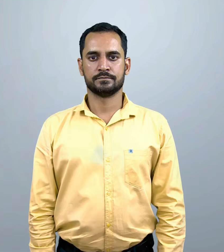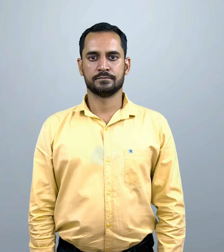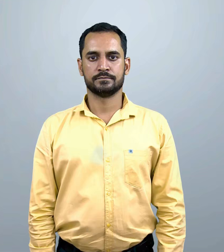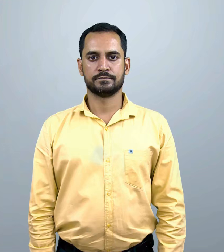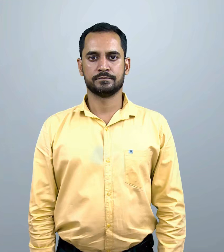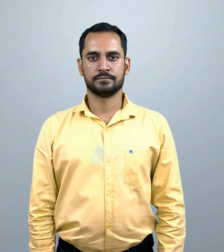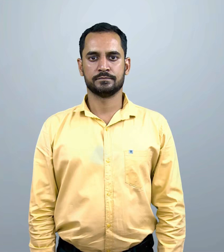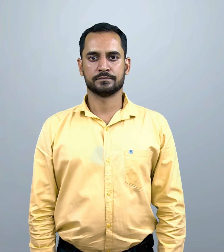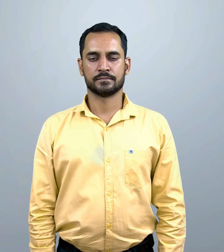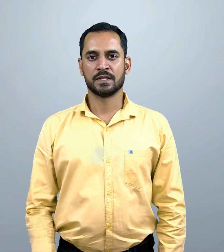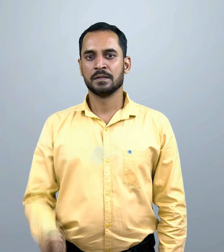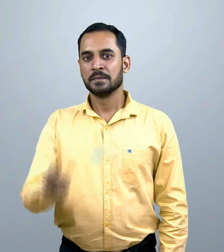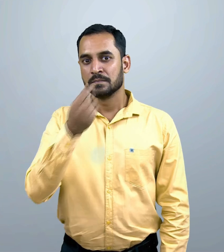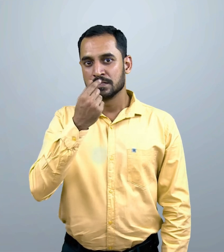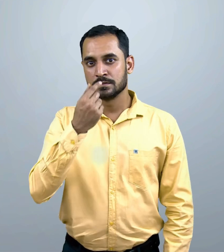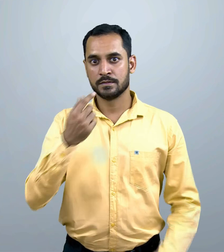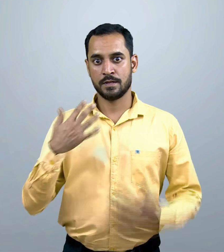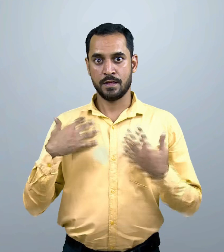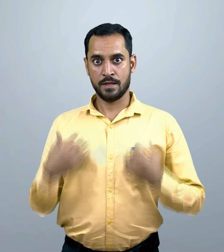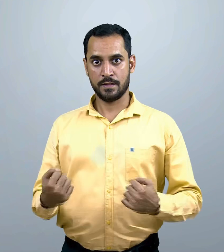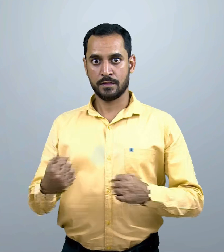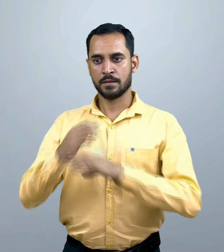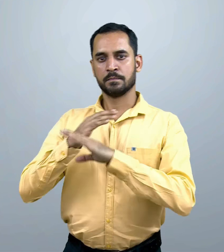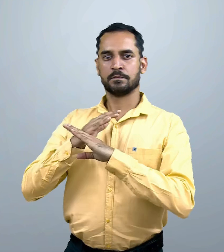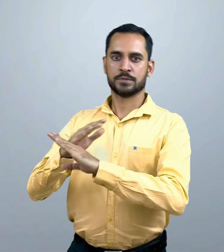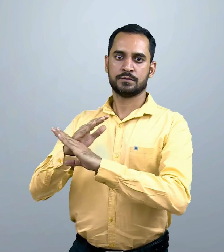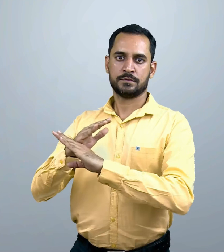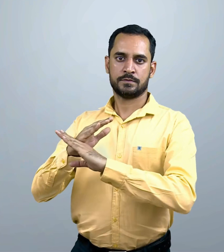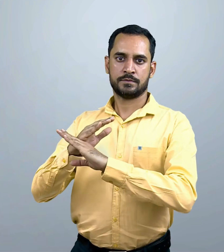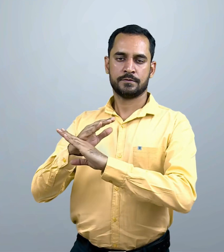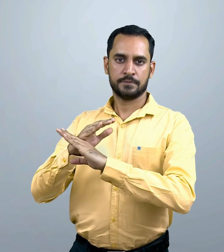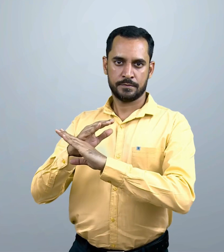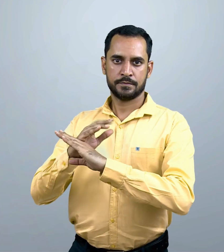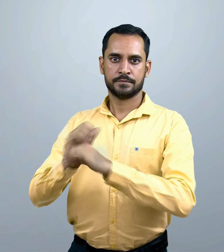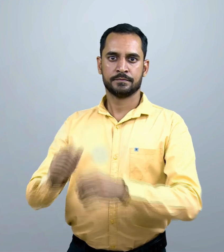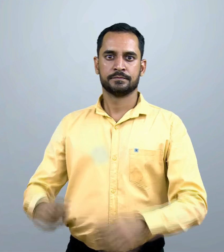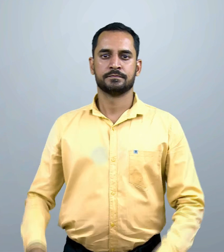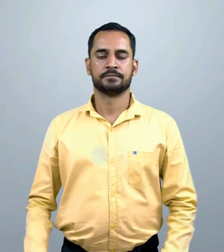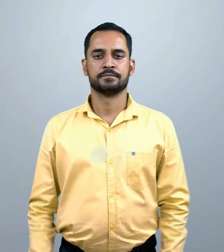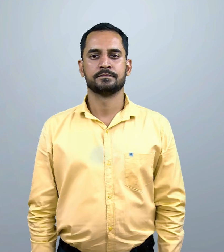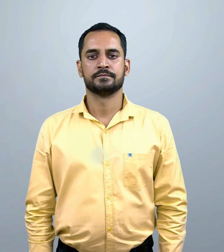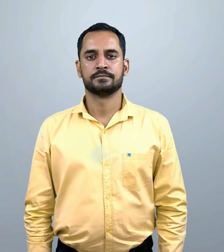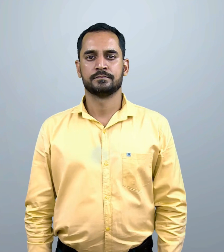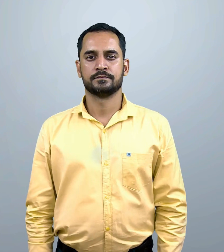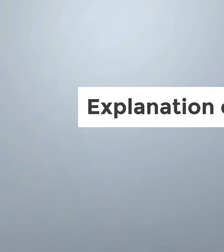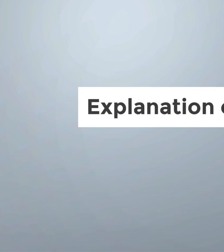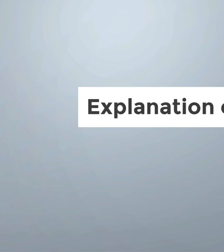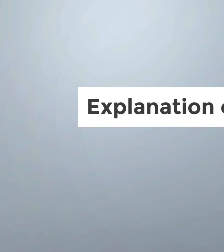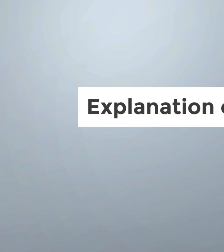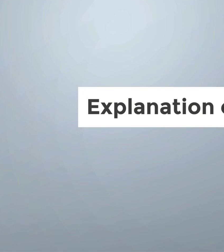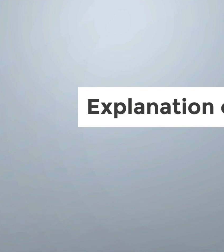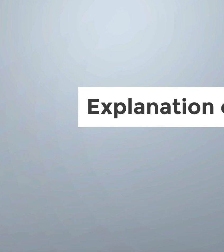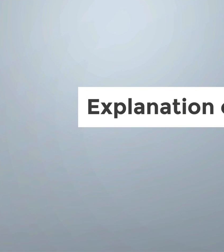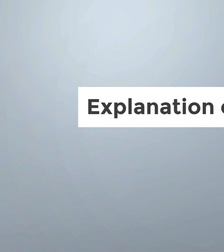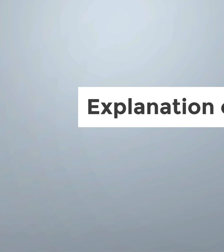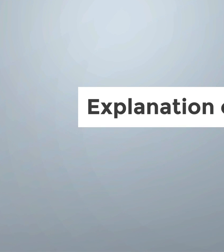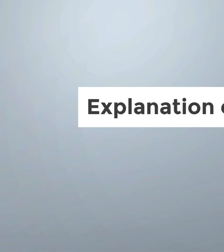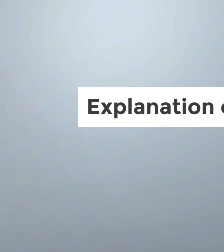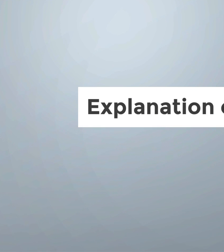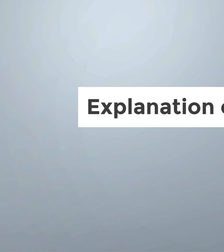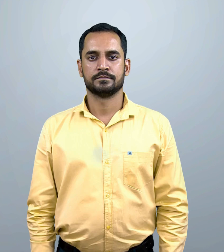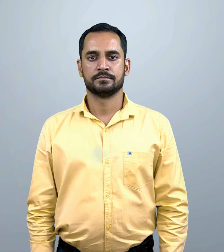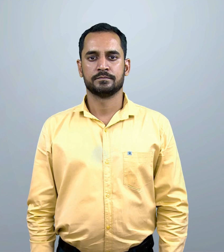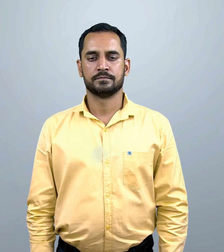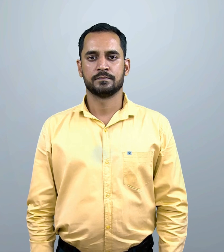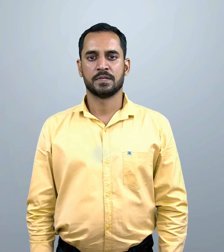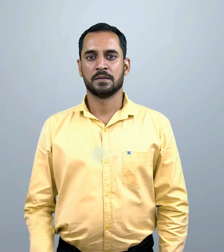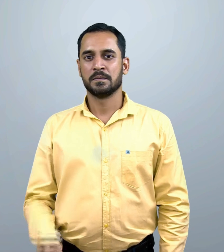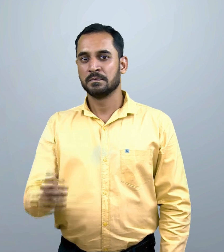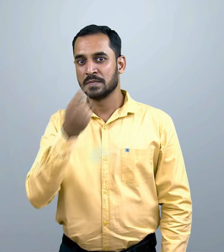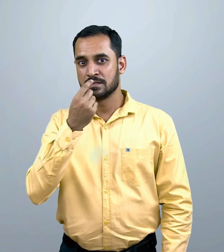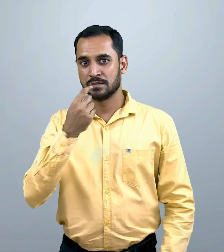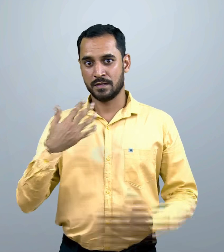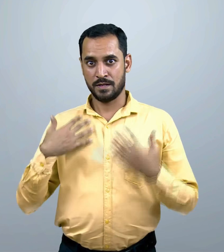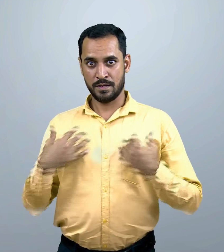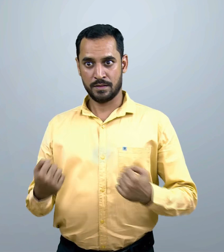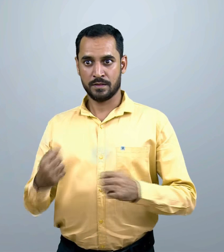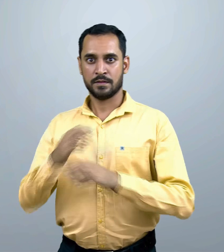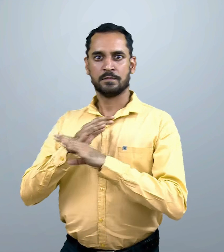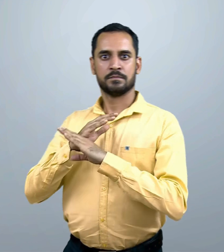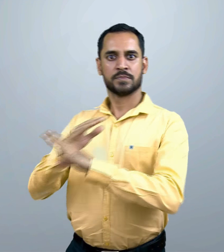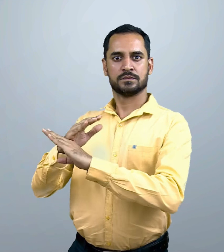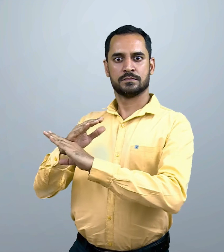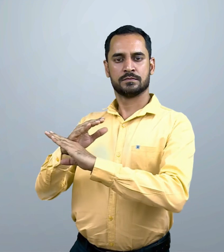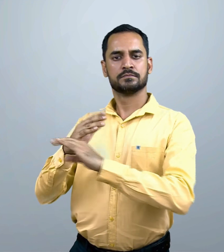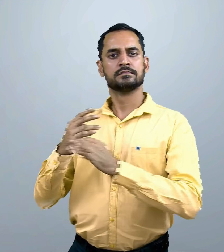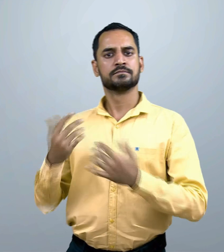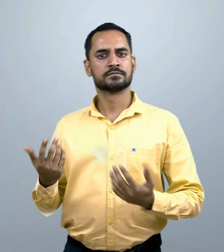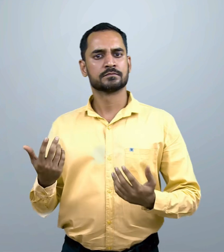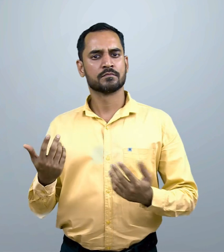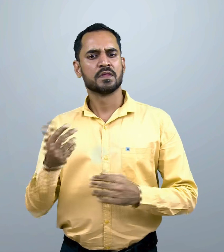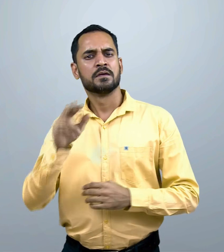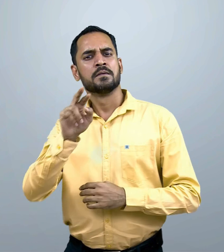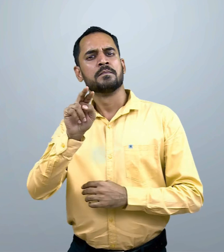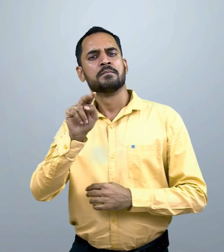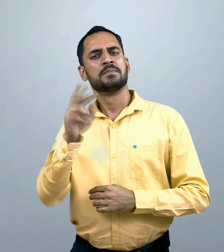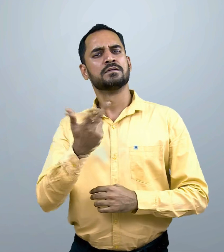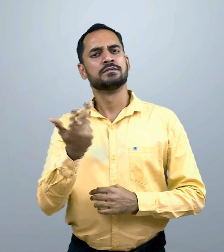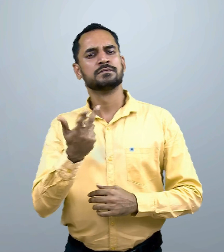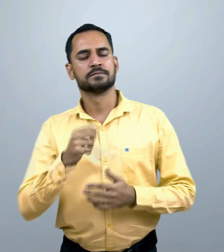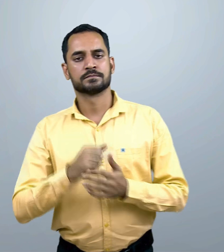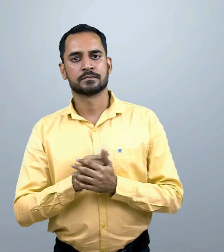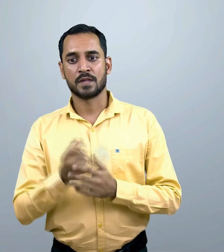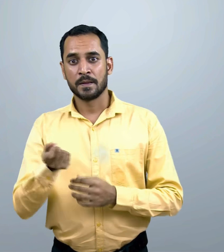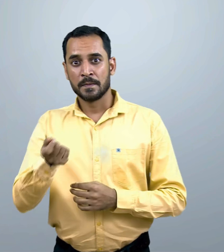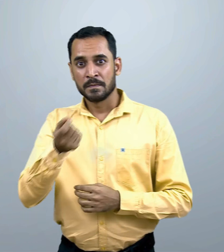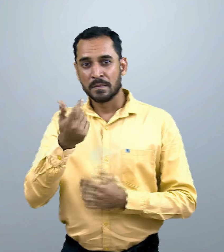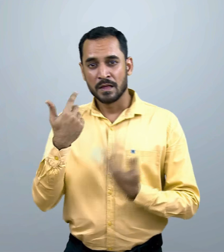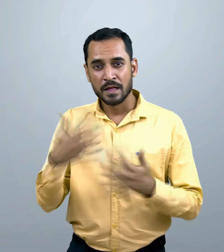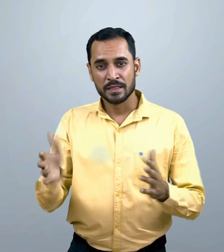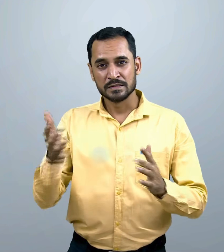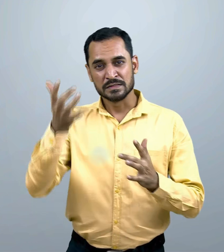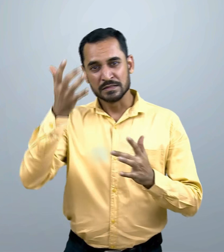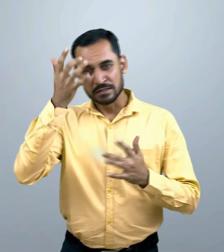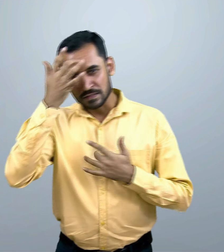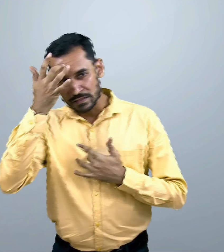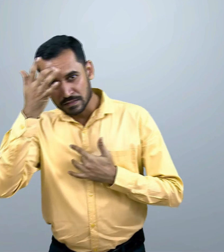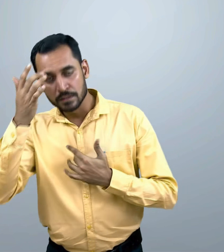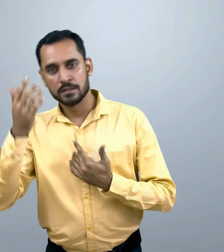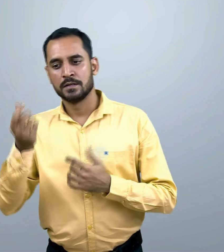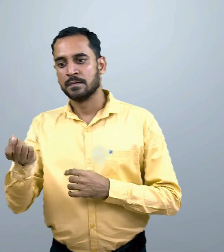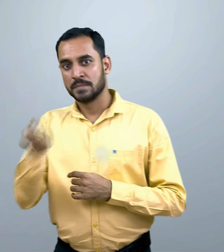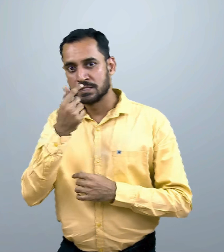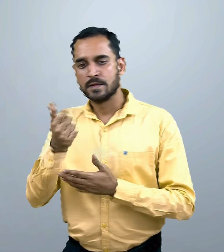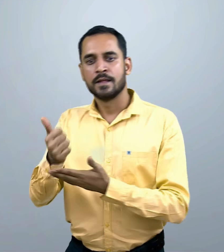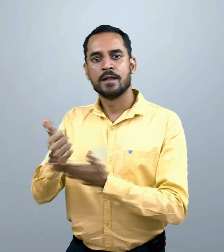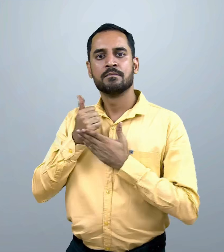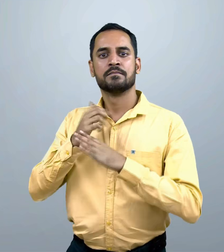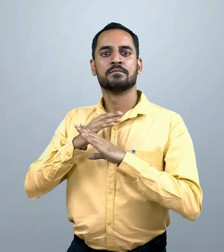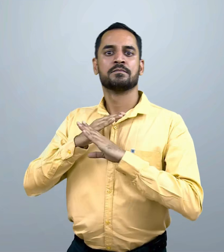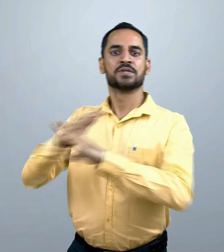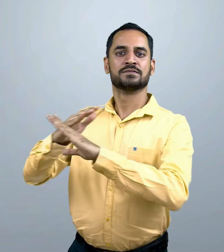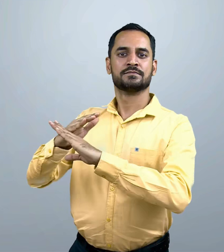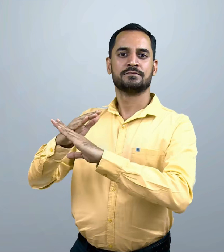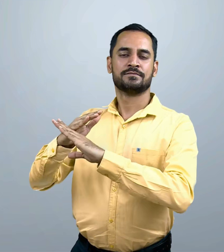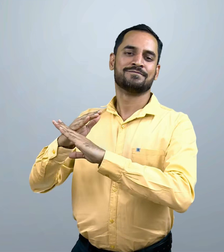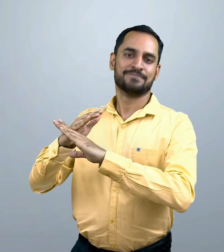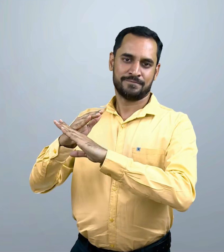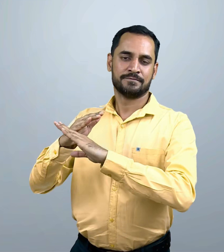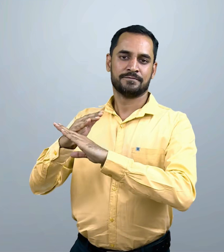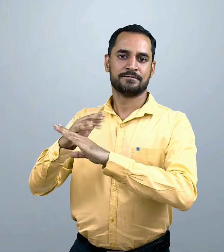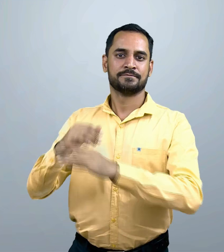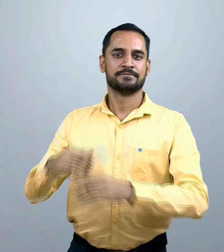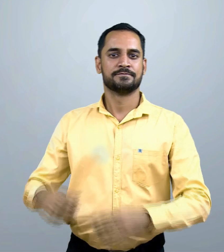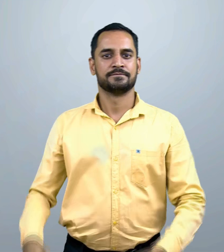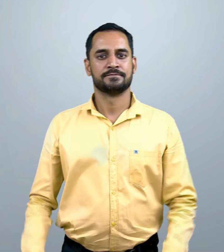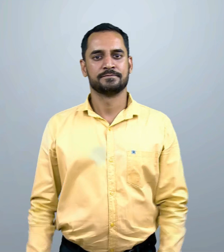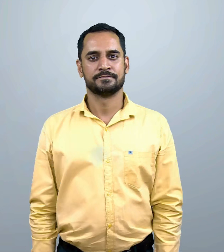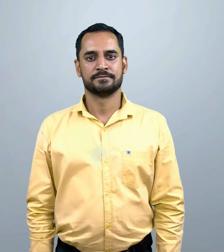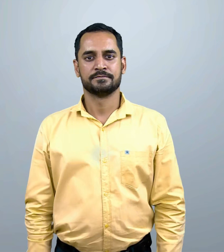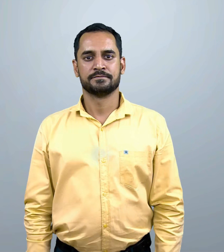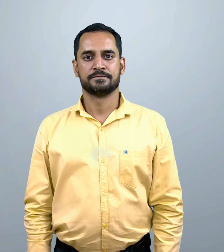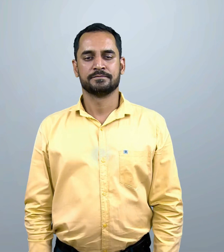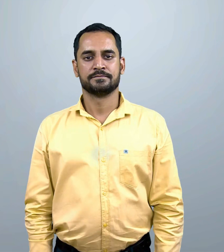Medication